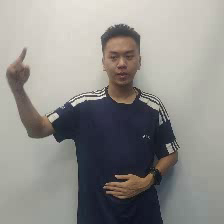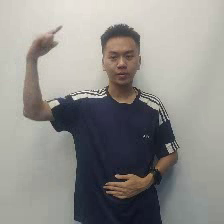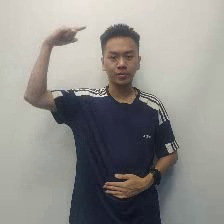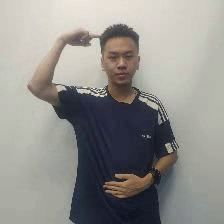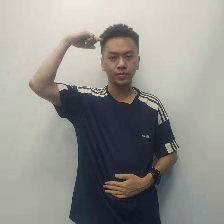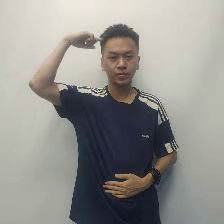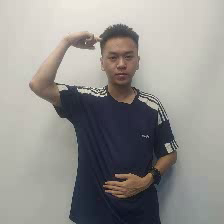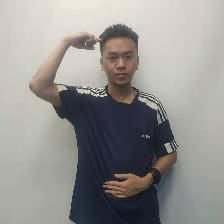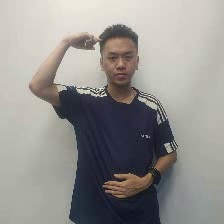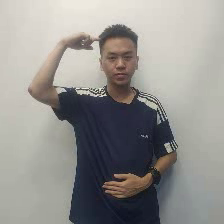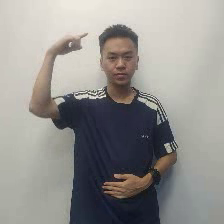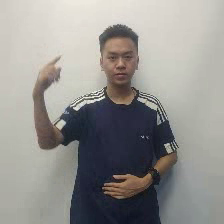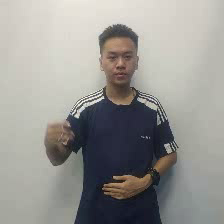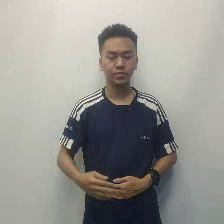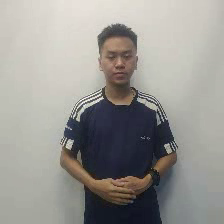Đầu